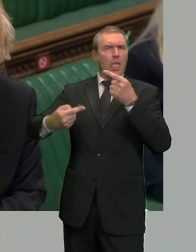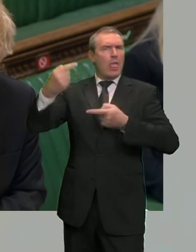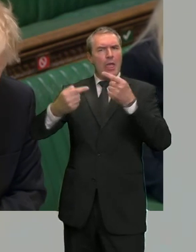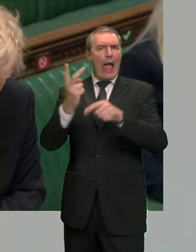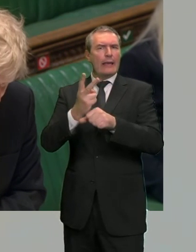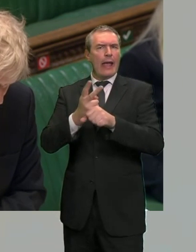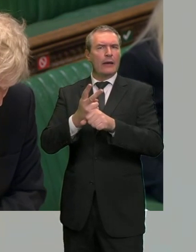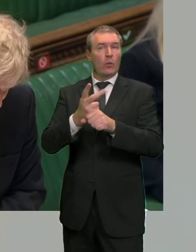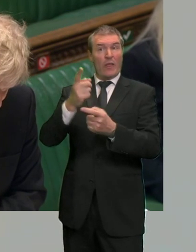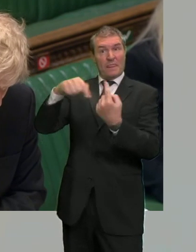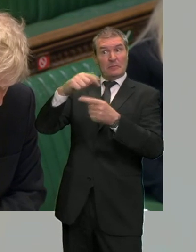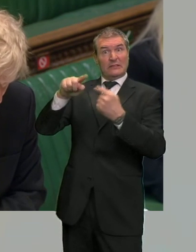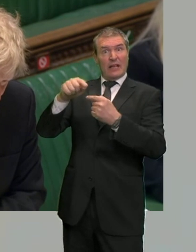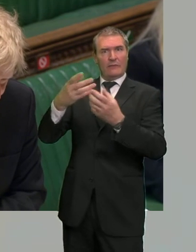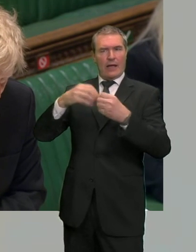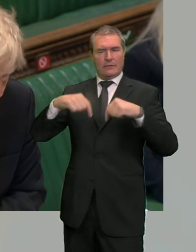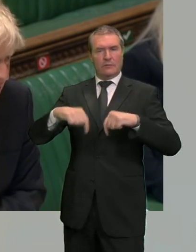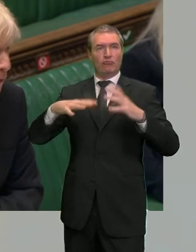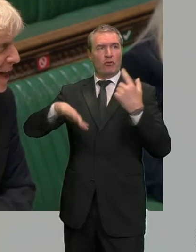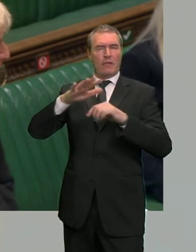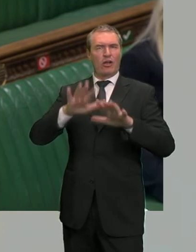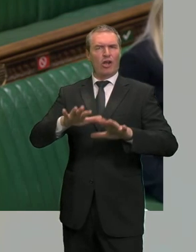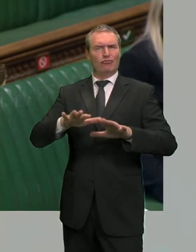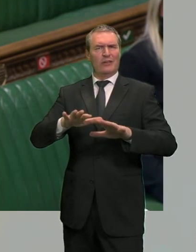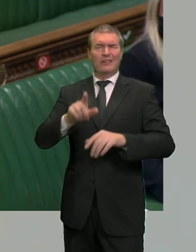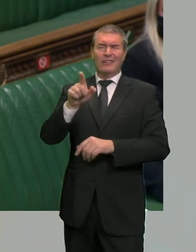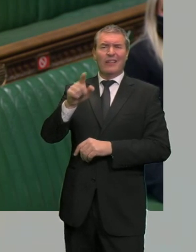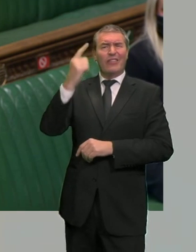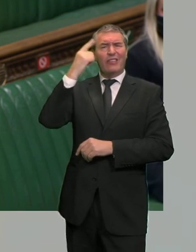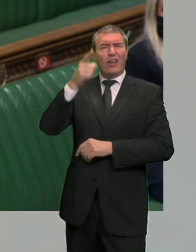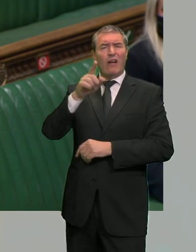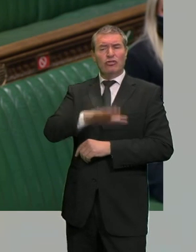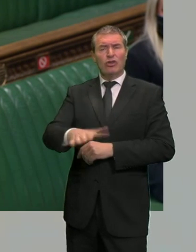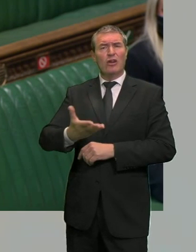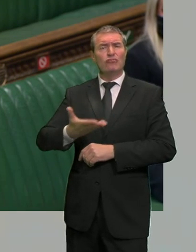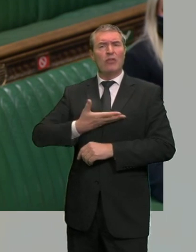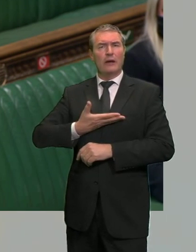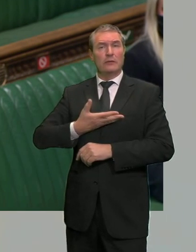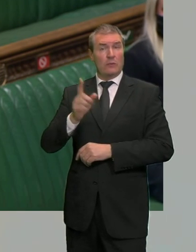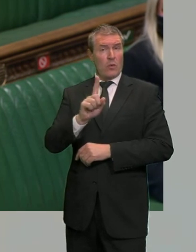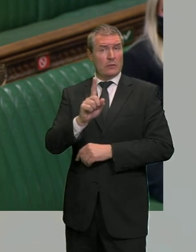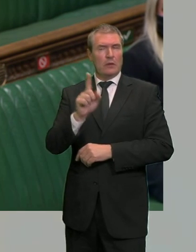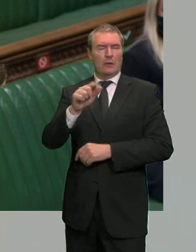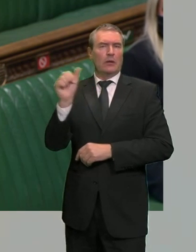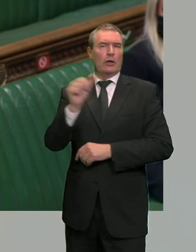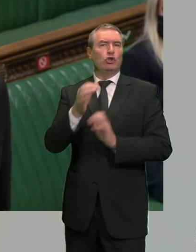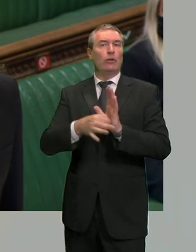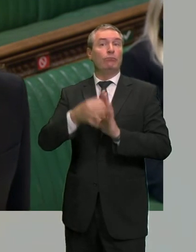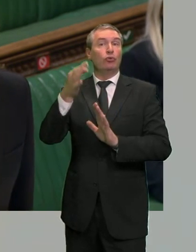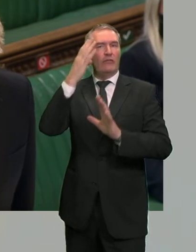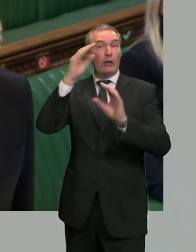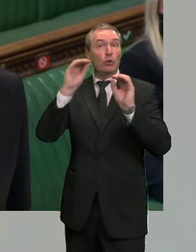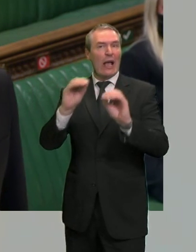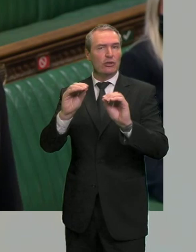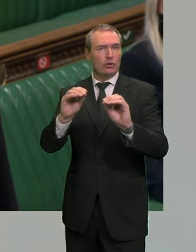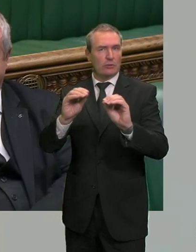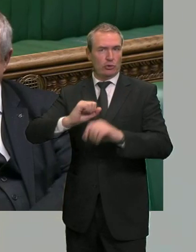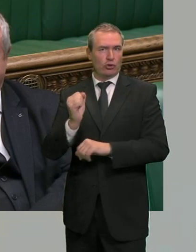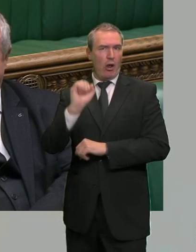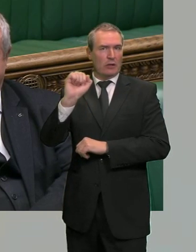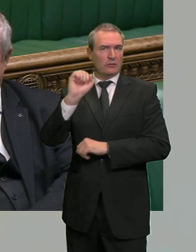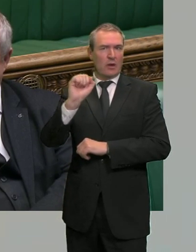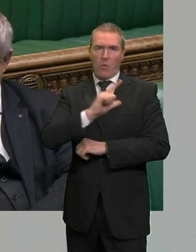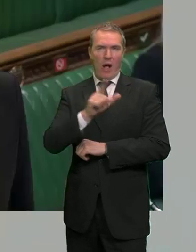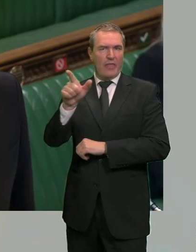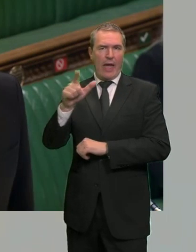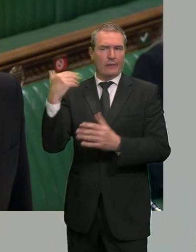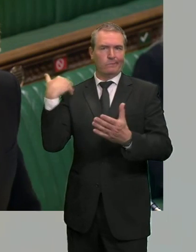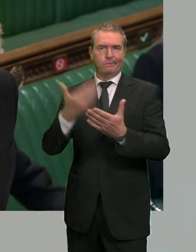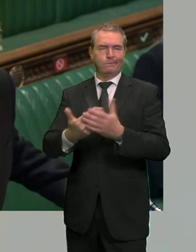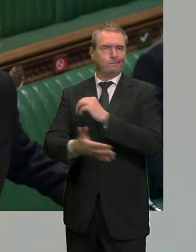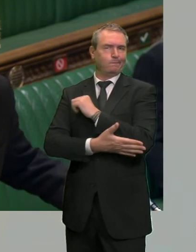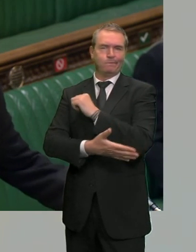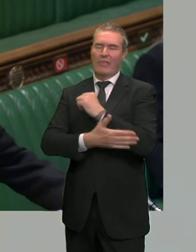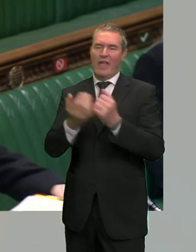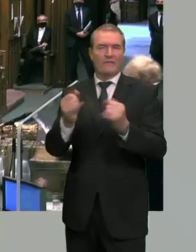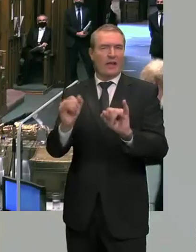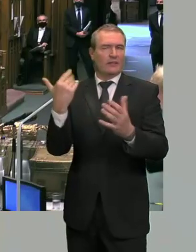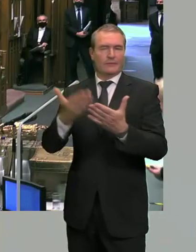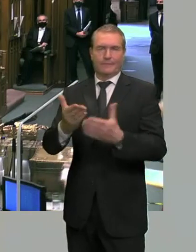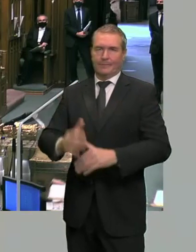If they really cared about the rights of the child, they would do much more to improve education in Scotland, where they are so lamentably failing.